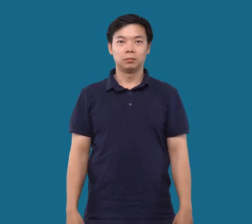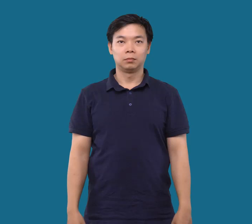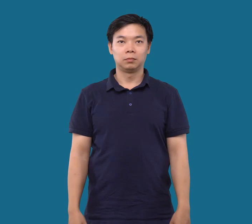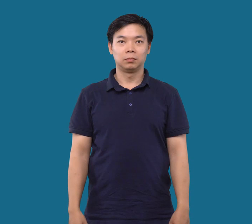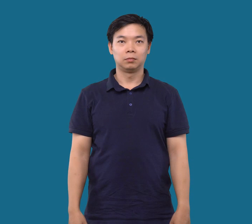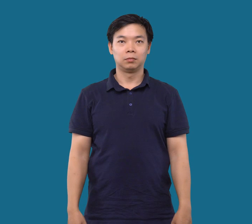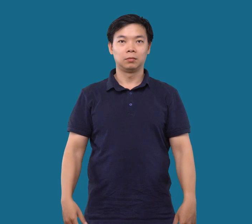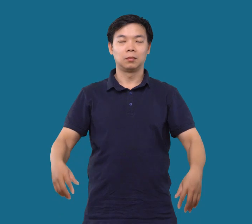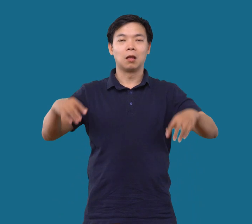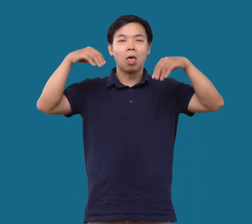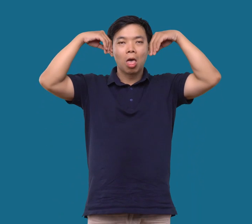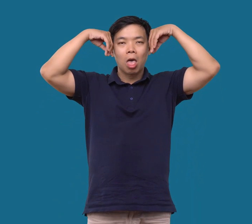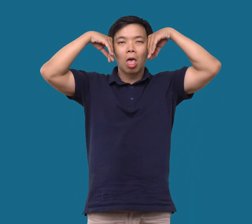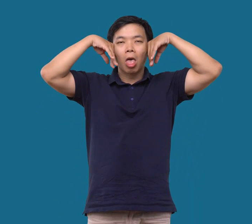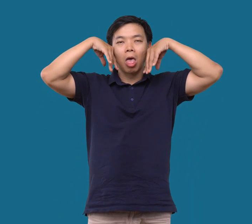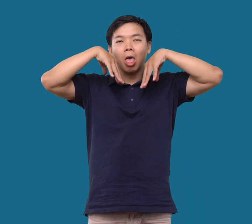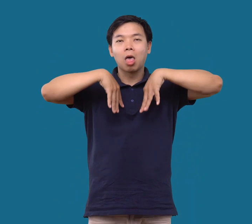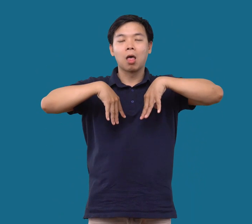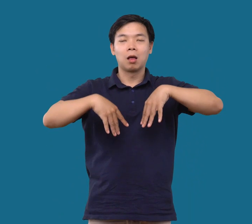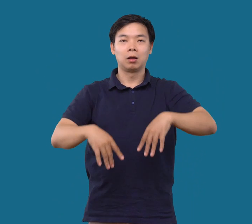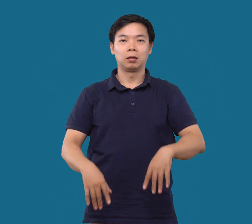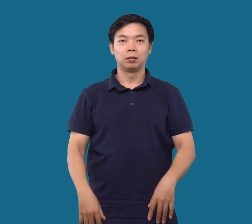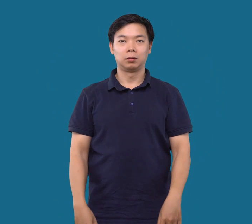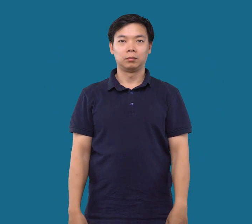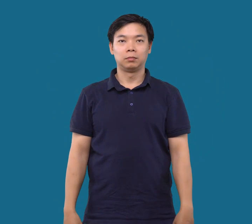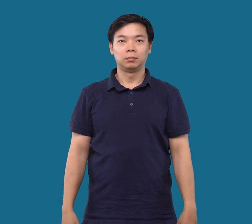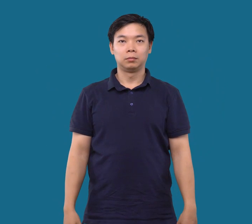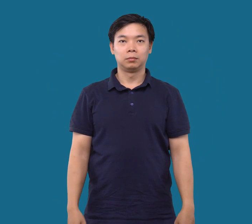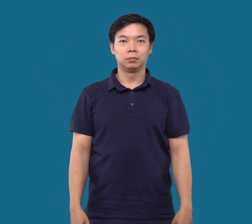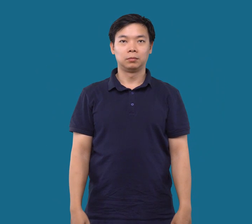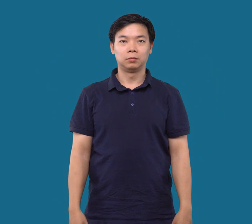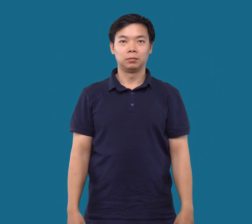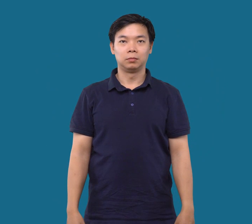mồ hôi